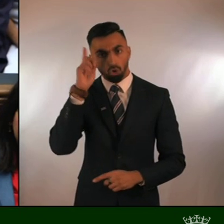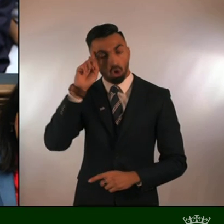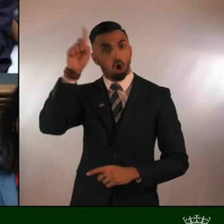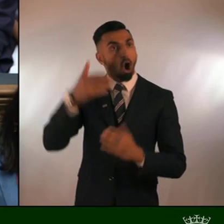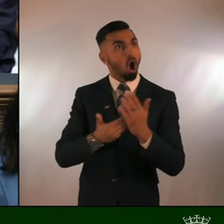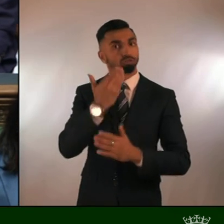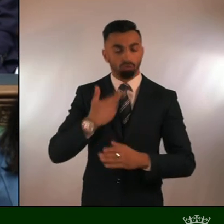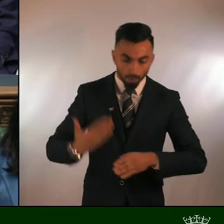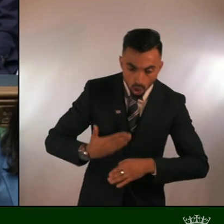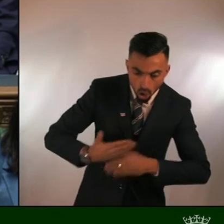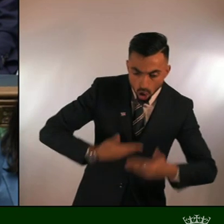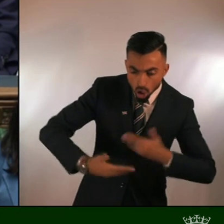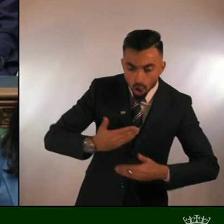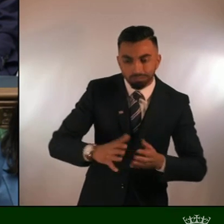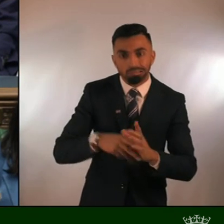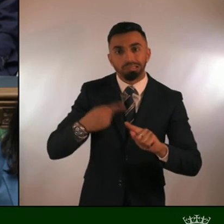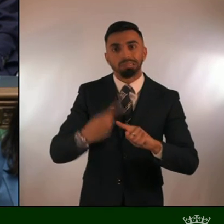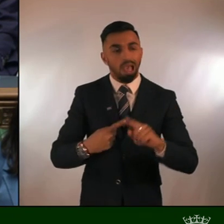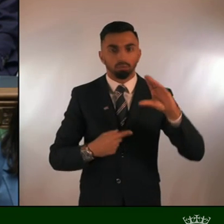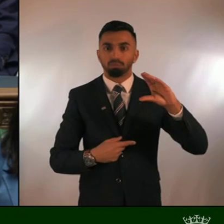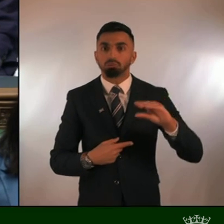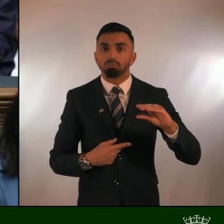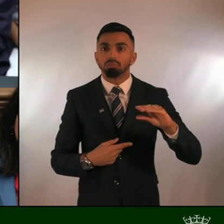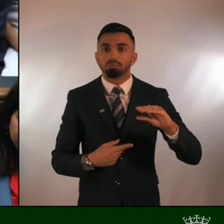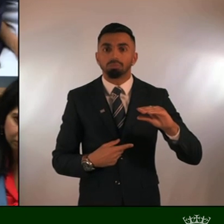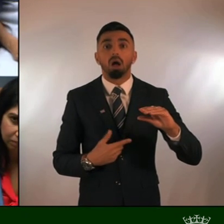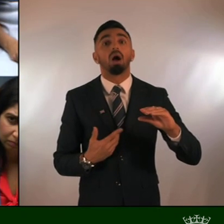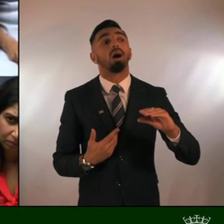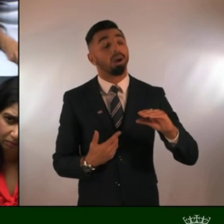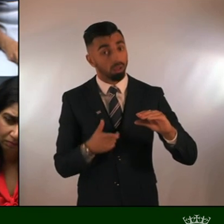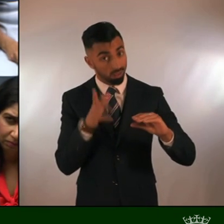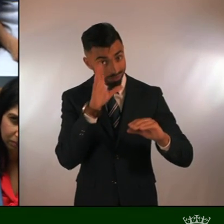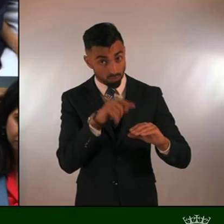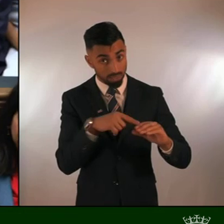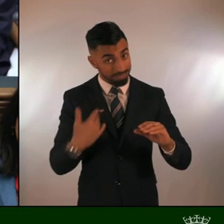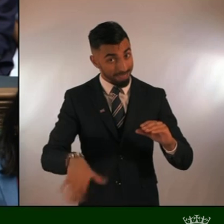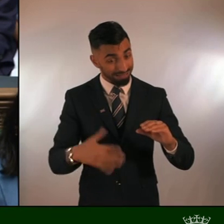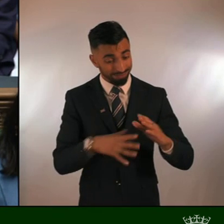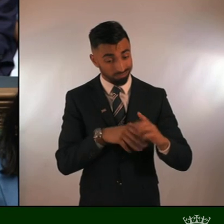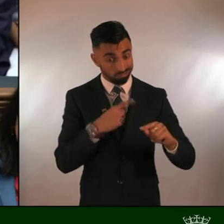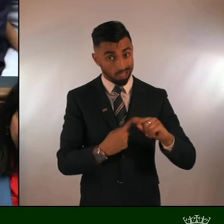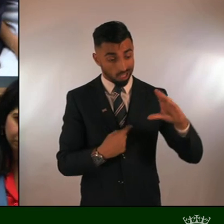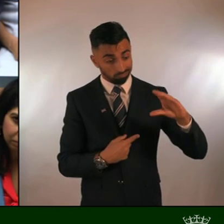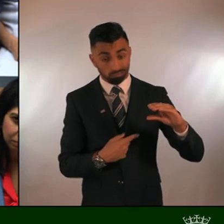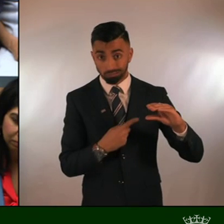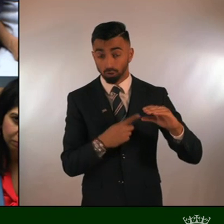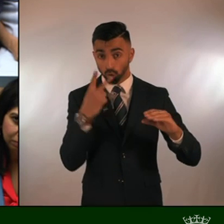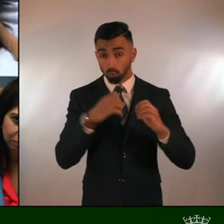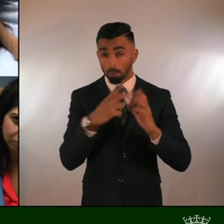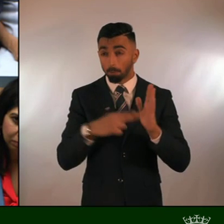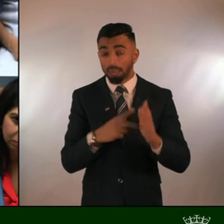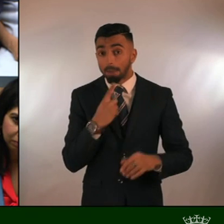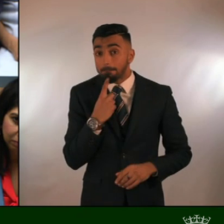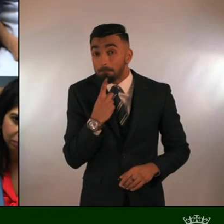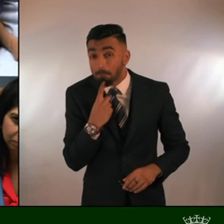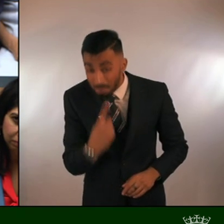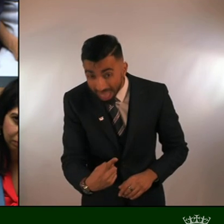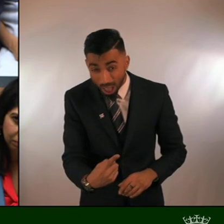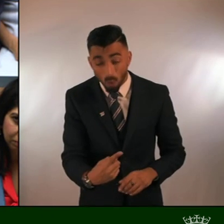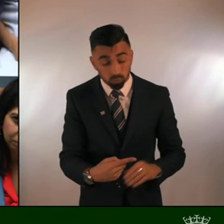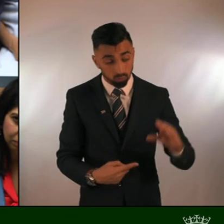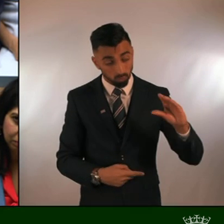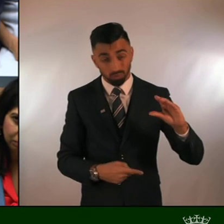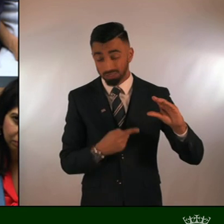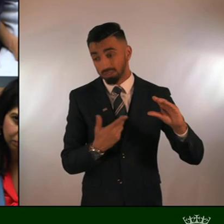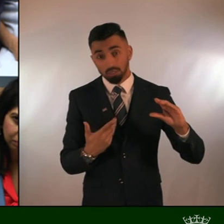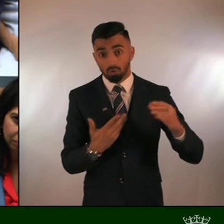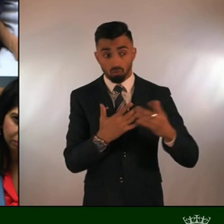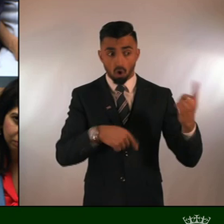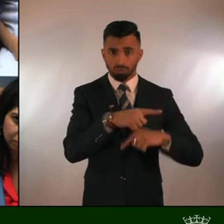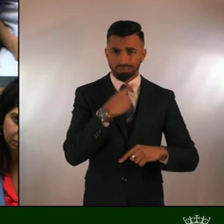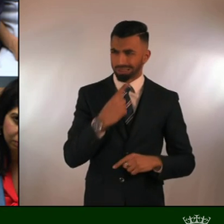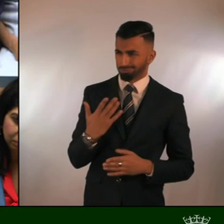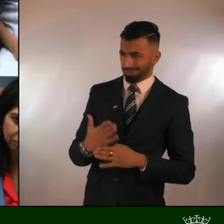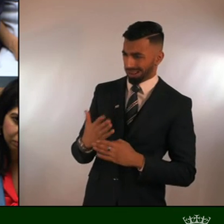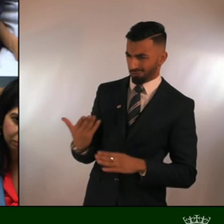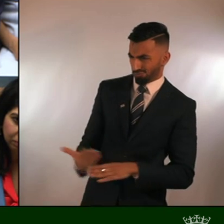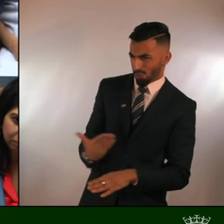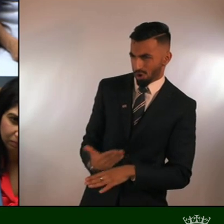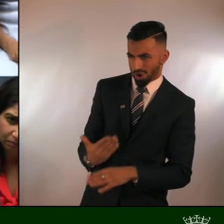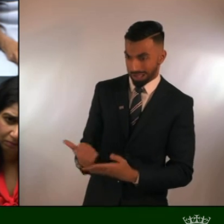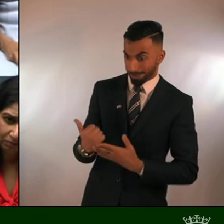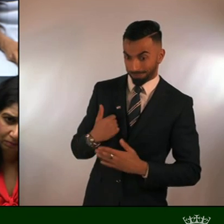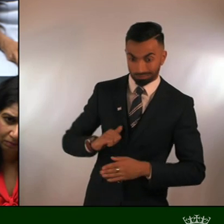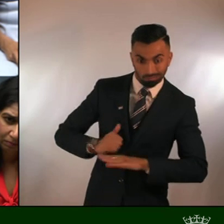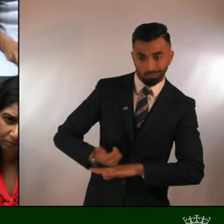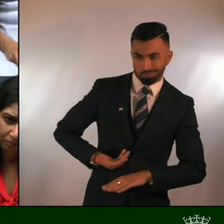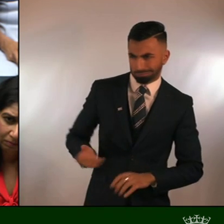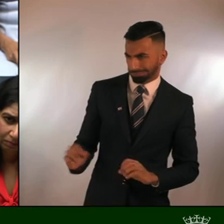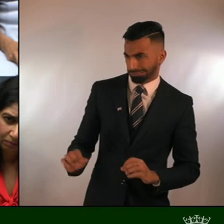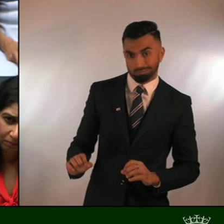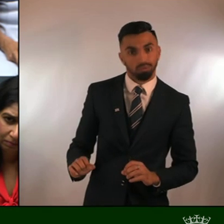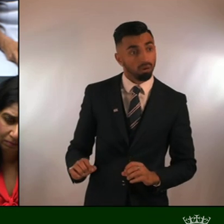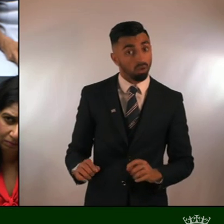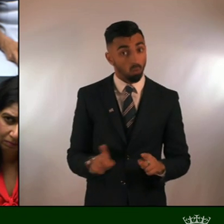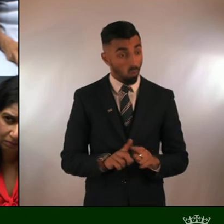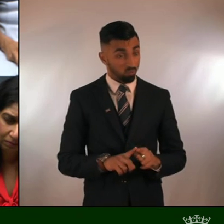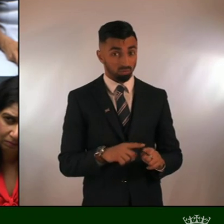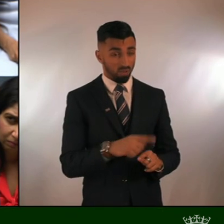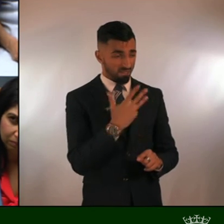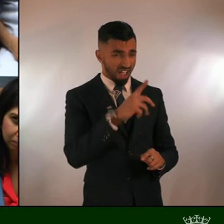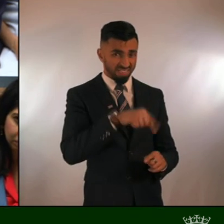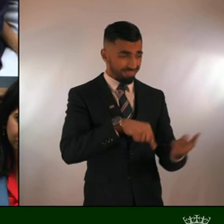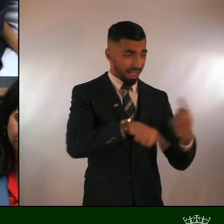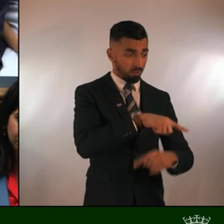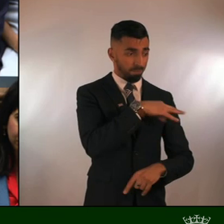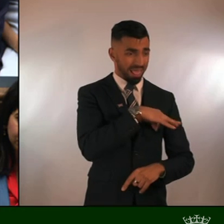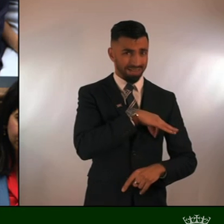Entrepreneurs’ relief is: expensive, at a cost of over £2 billion a year; ineffective, with fewer than one in 10 claimants saying that the relief was an incentive to set up a business; and unfair, with nearly three quarters of the cost going to just 5,000 individuals.